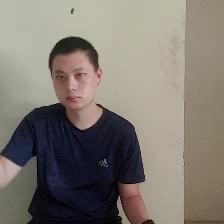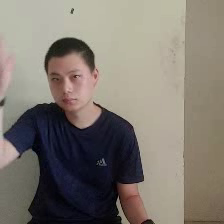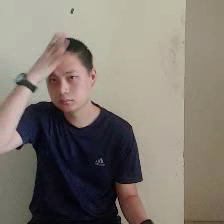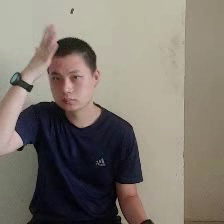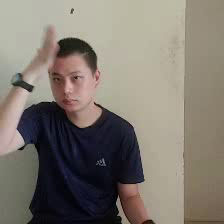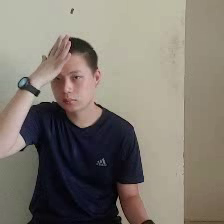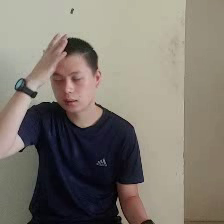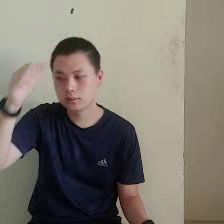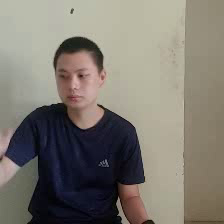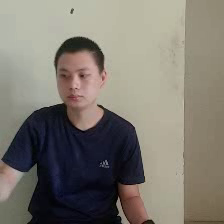Biết